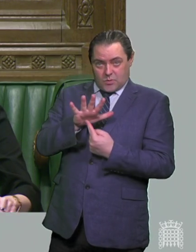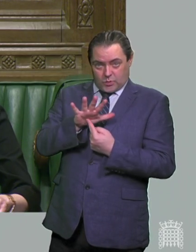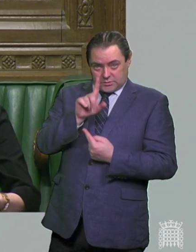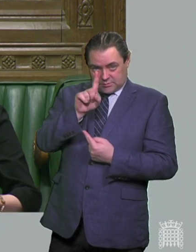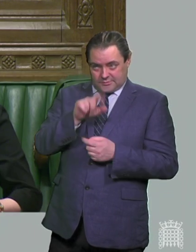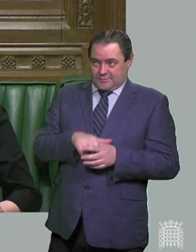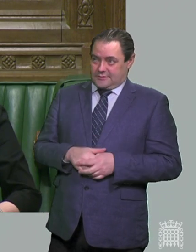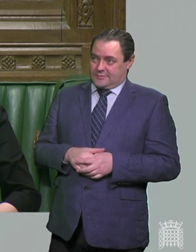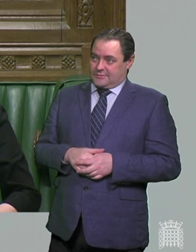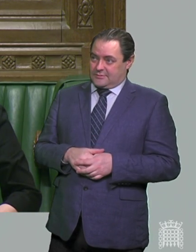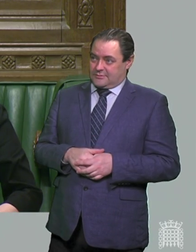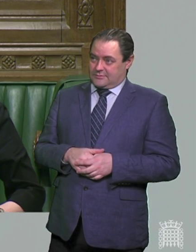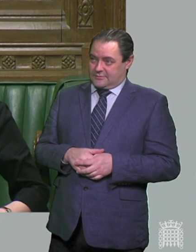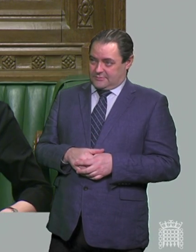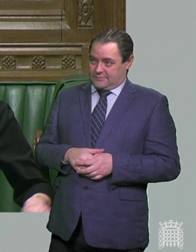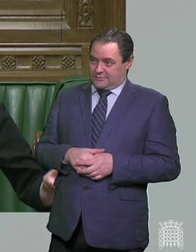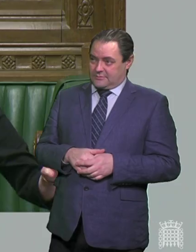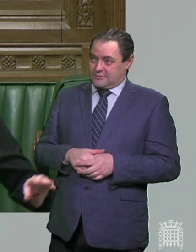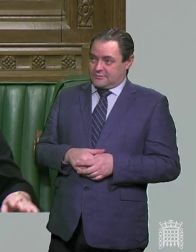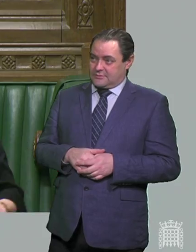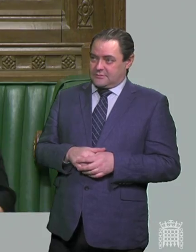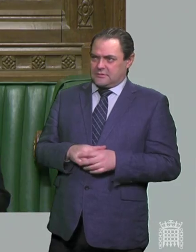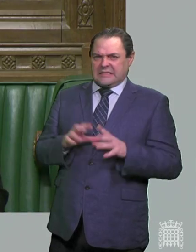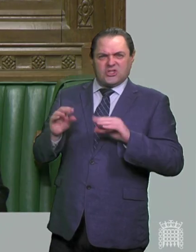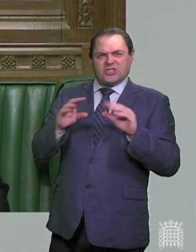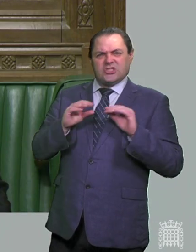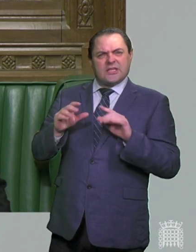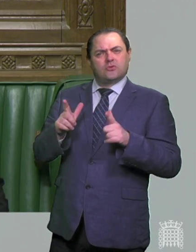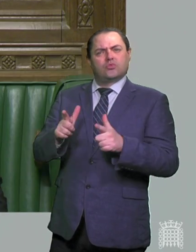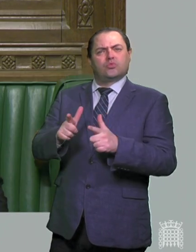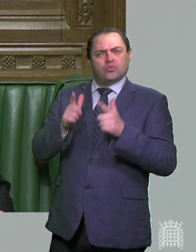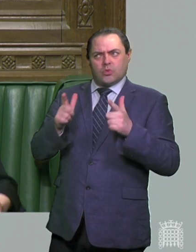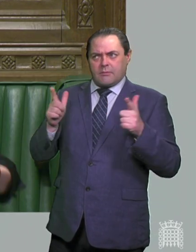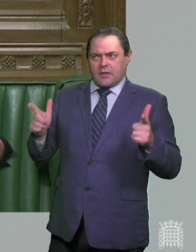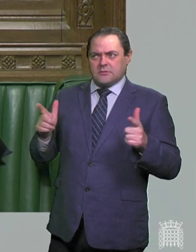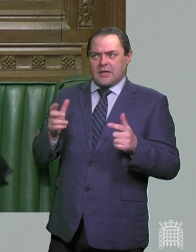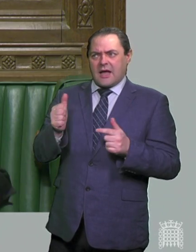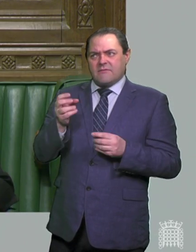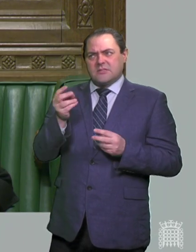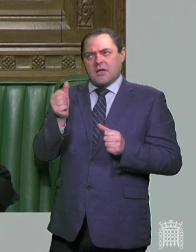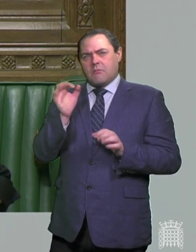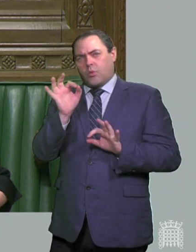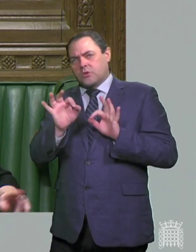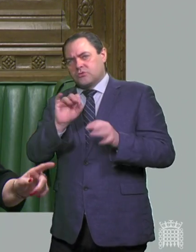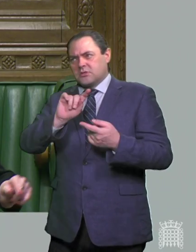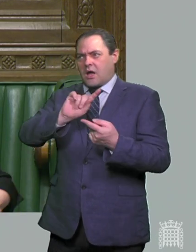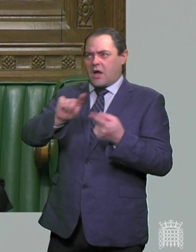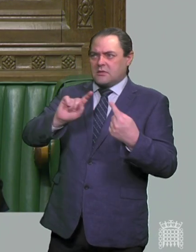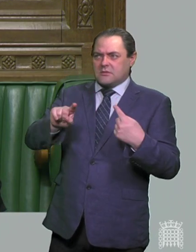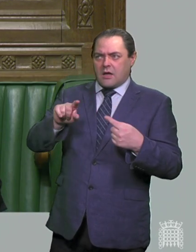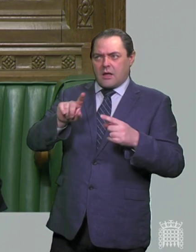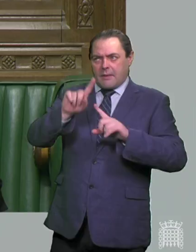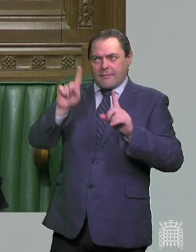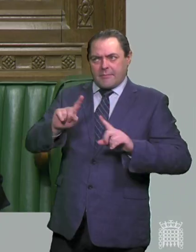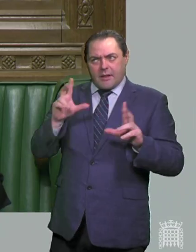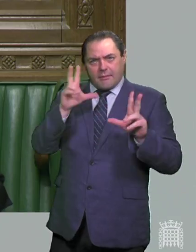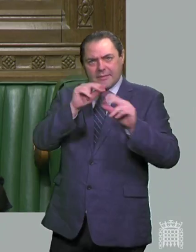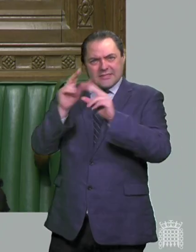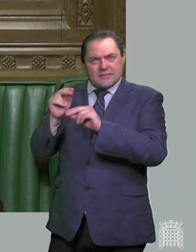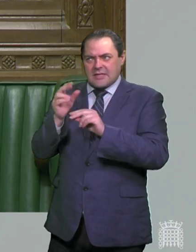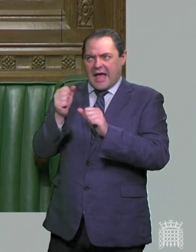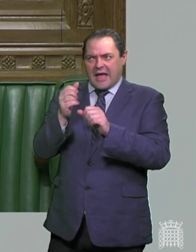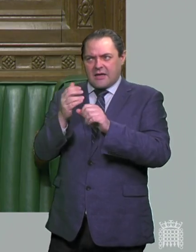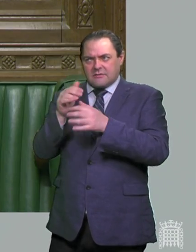There is too much chatting going on, and there are subtleties in the questions and the answers that people are missing.